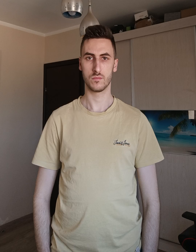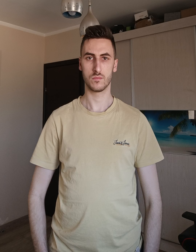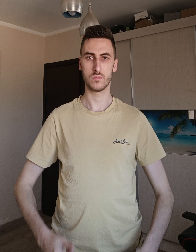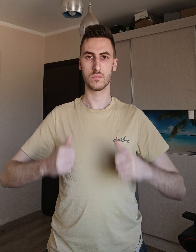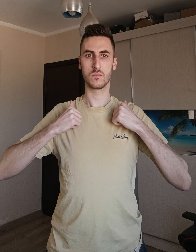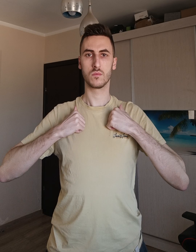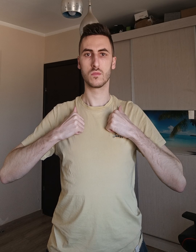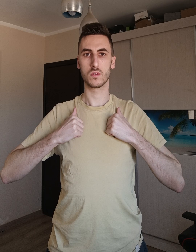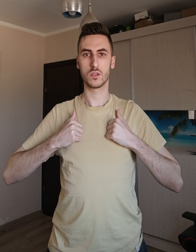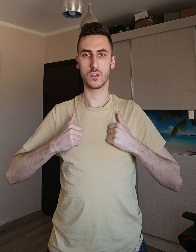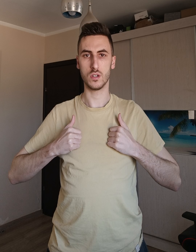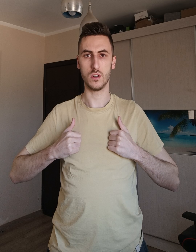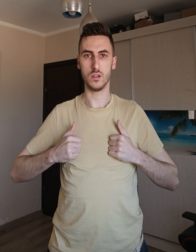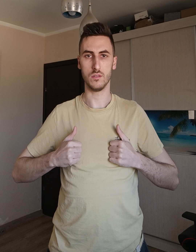רגוע